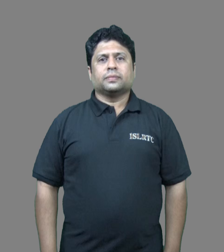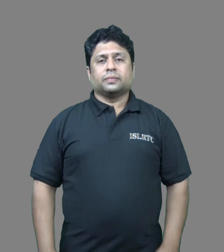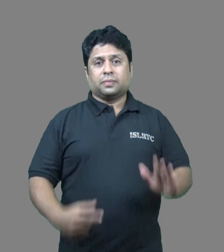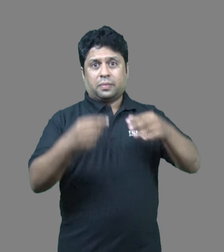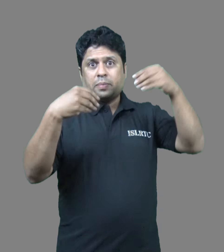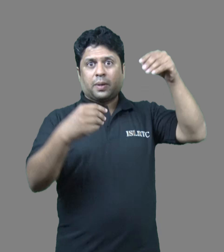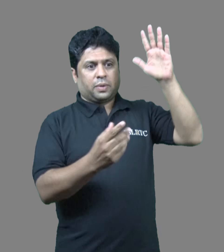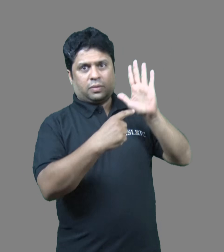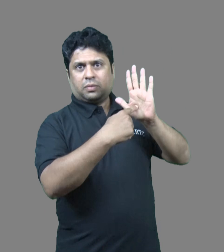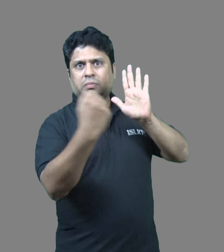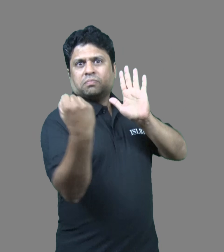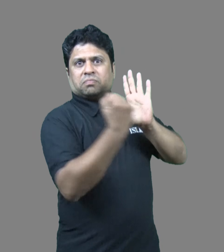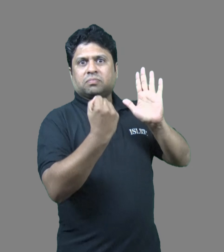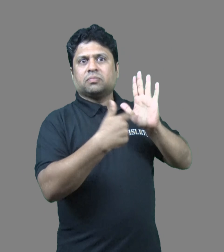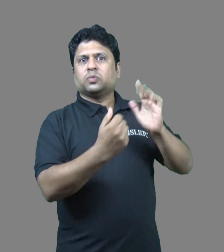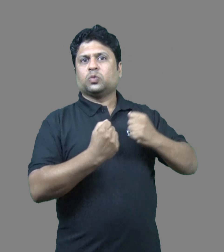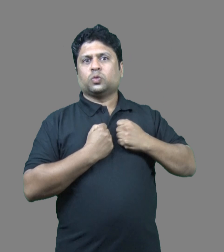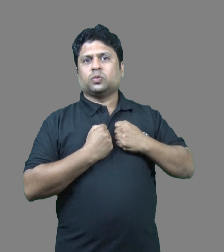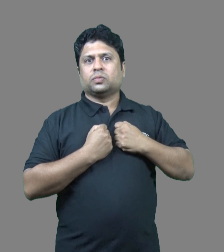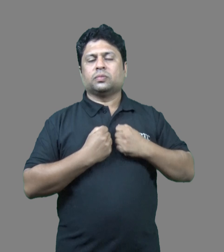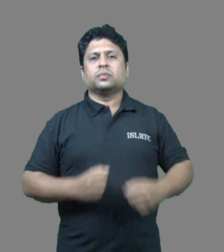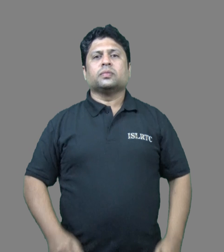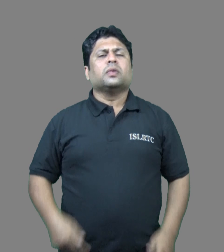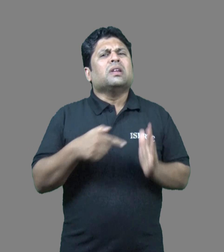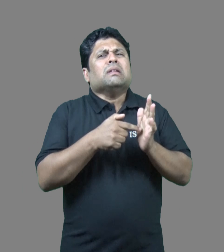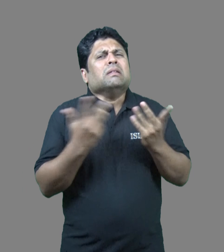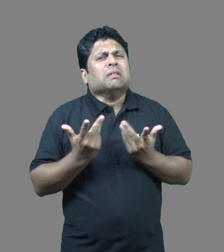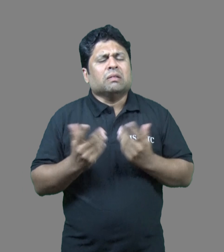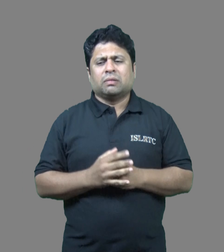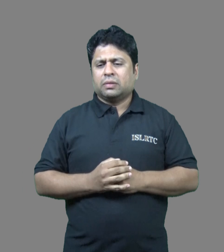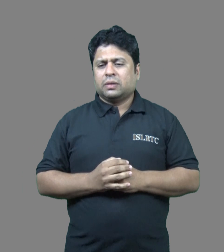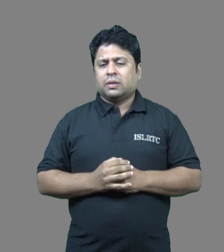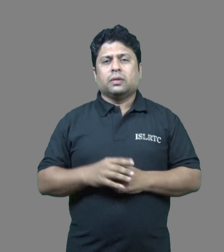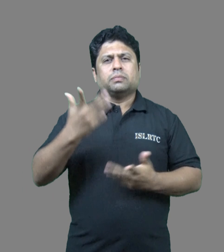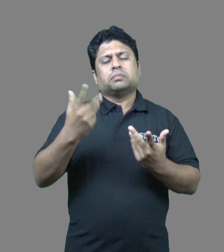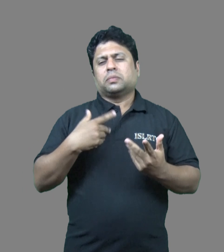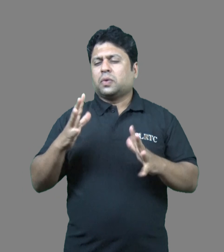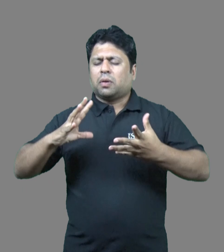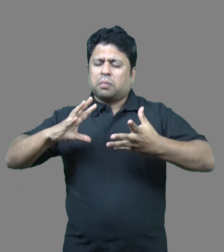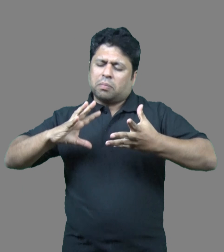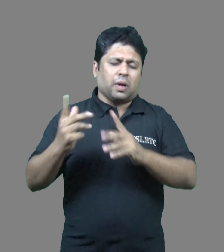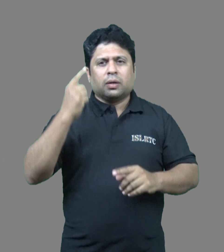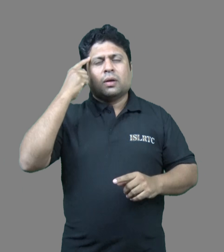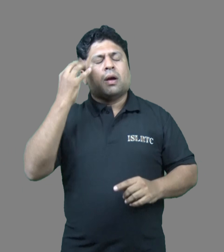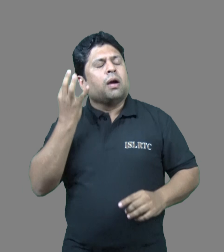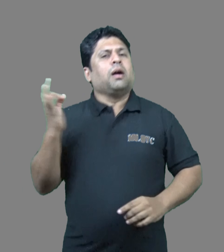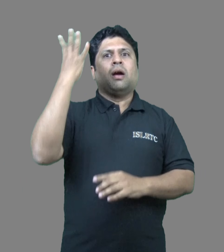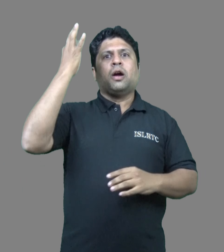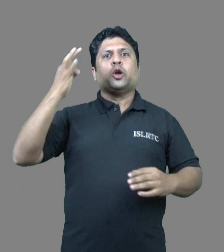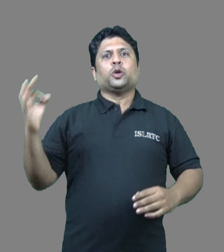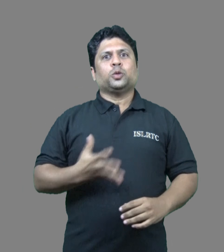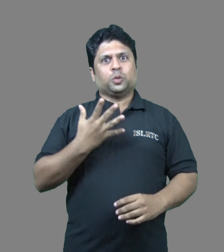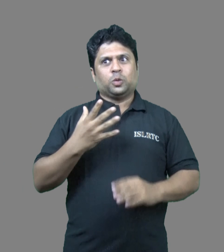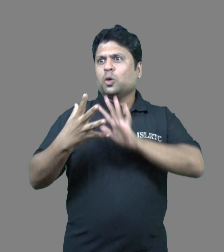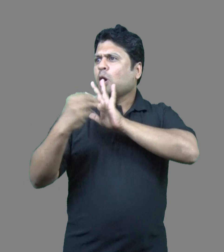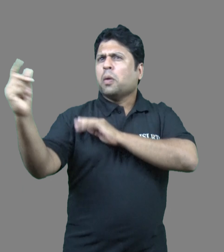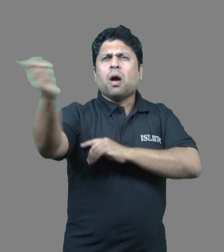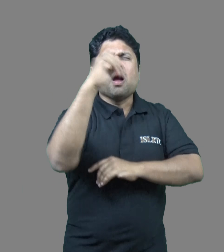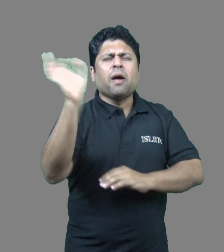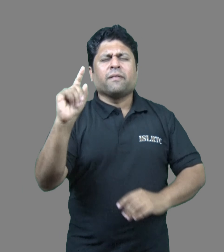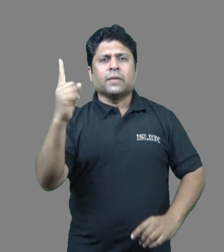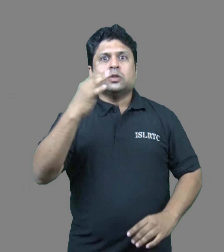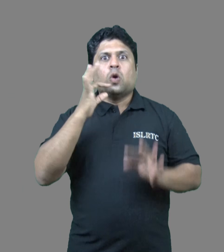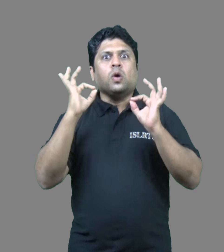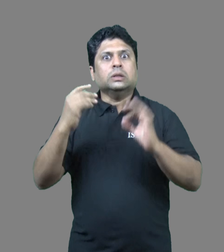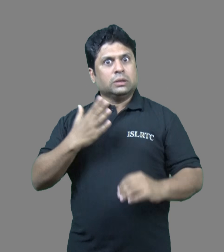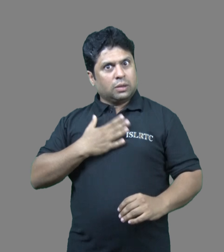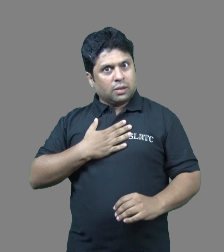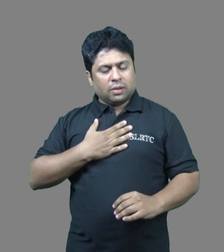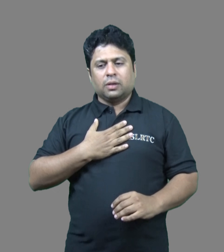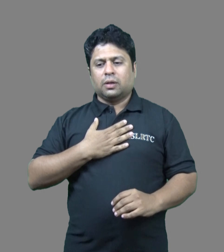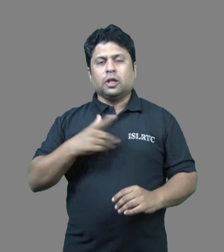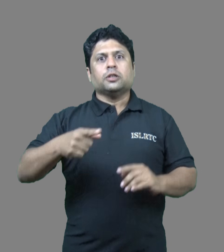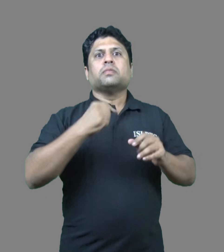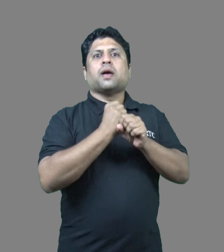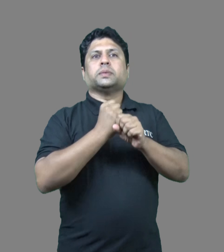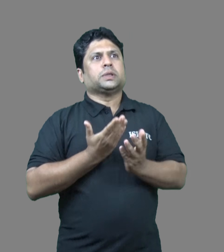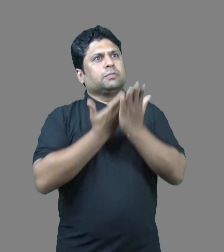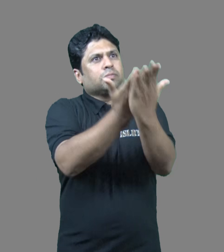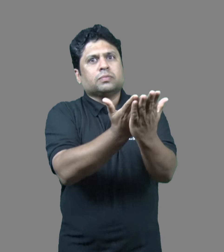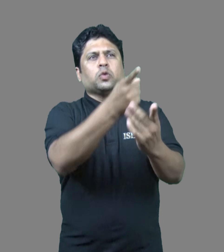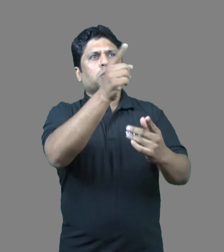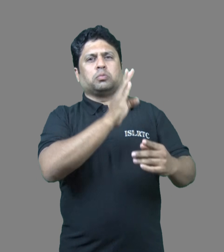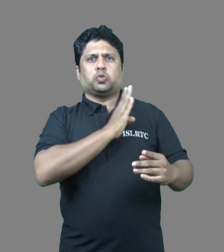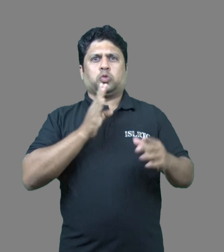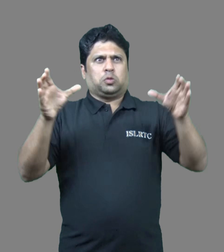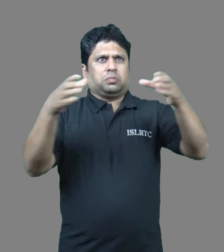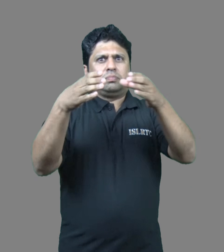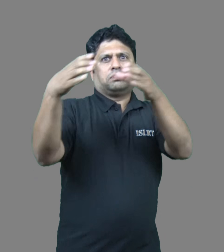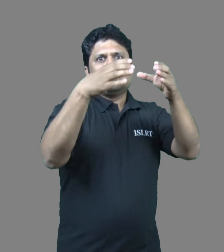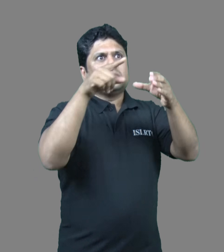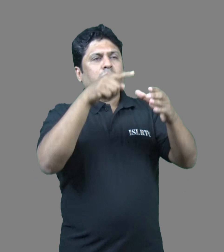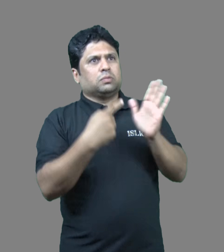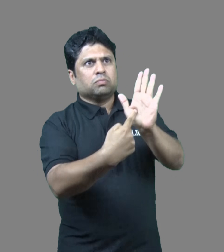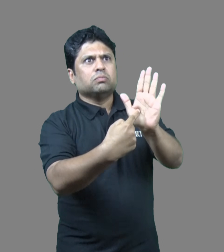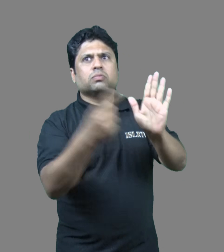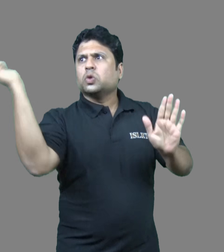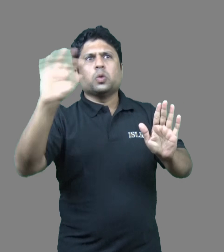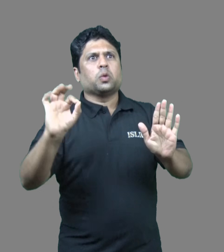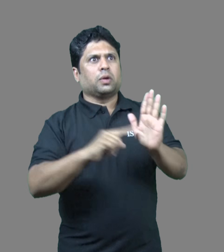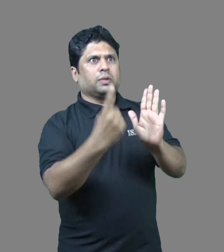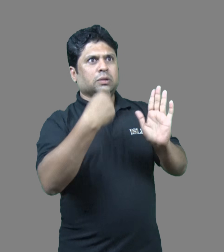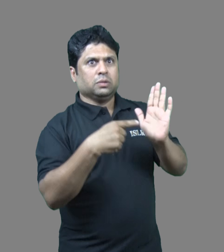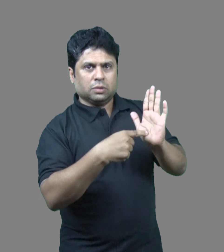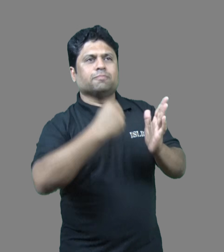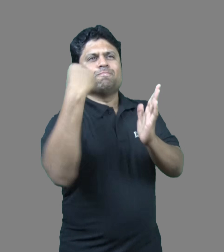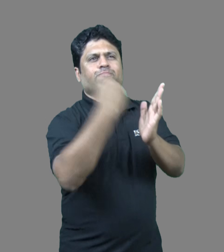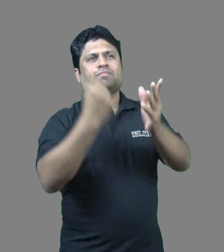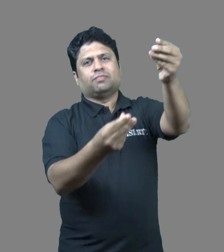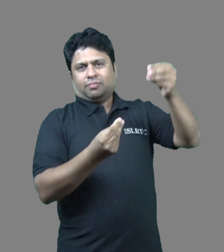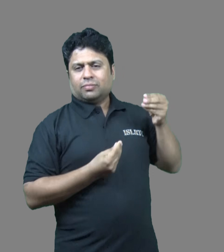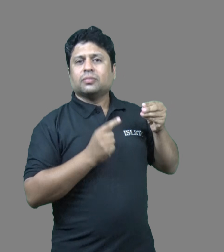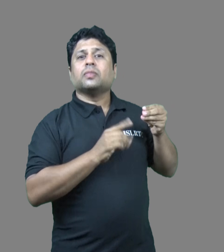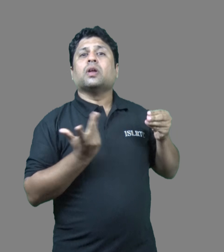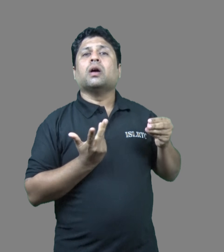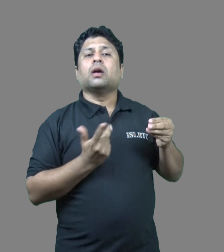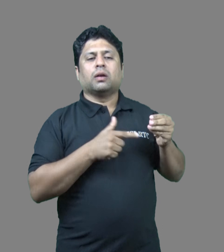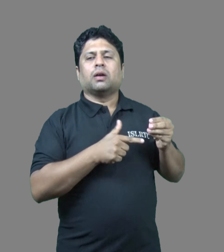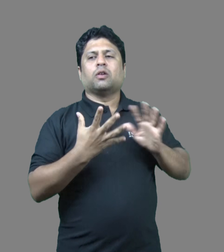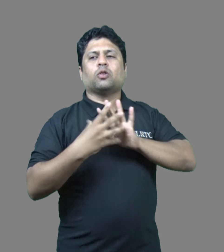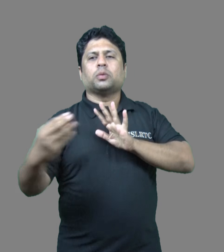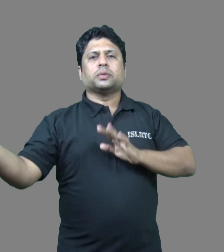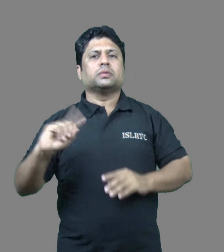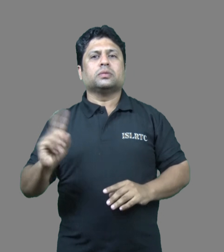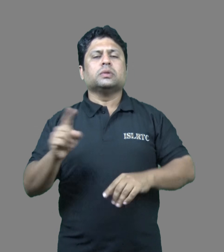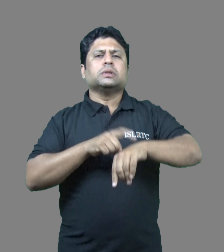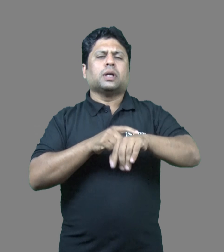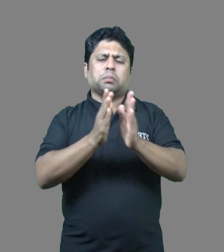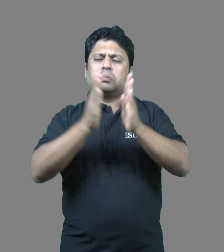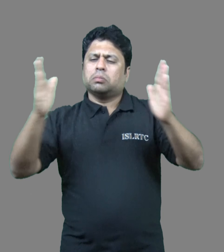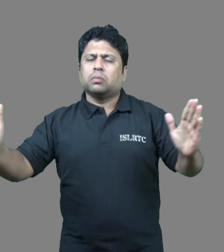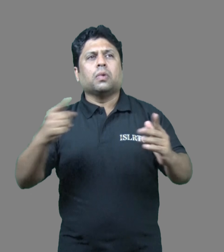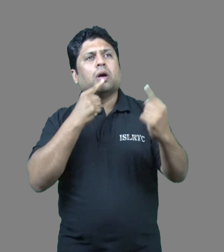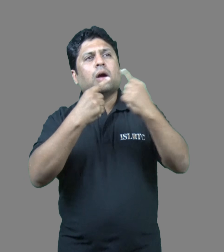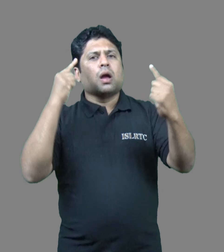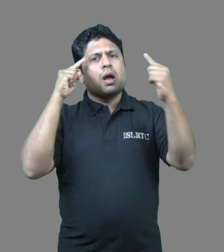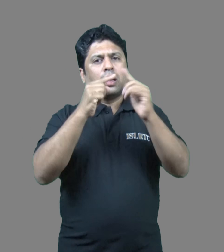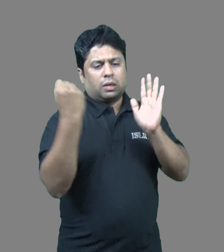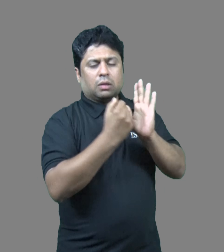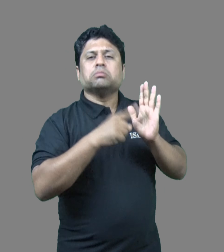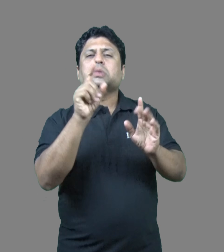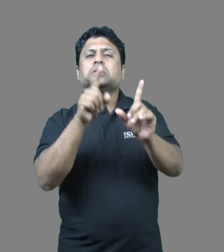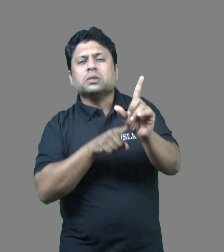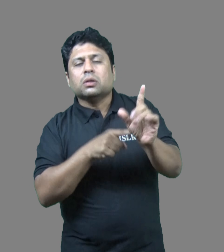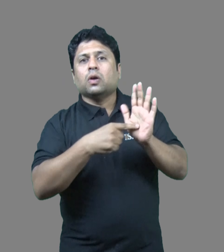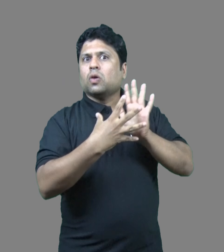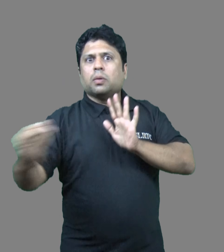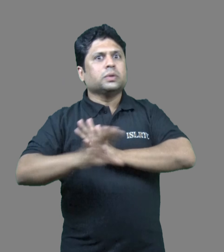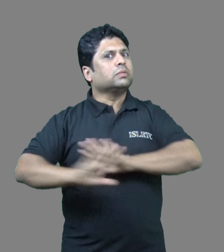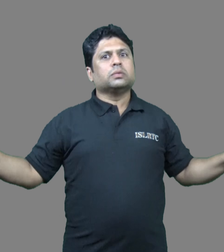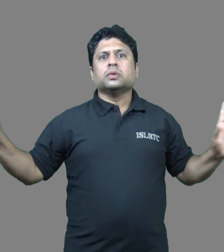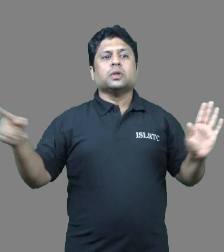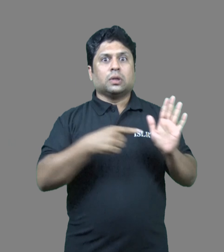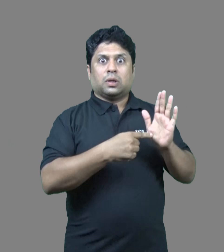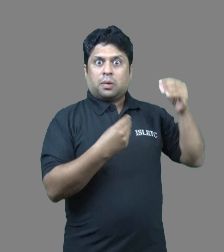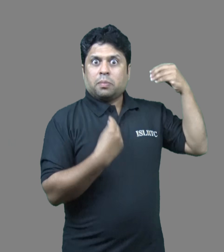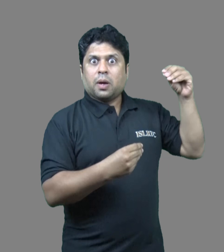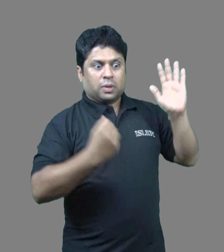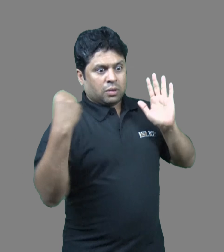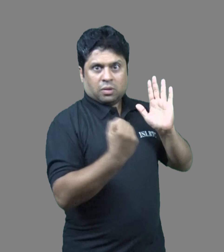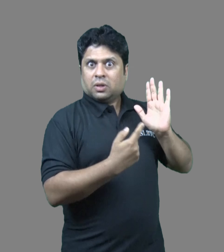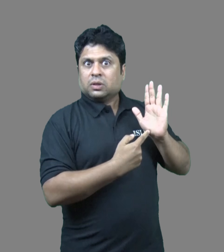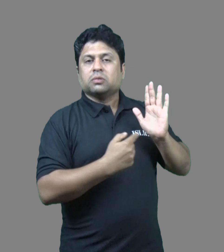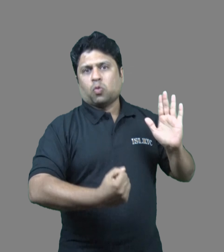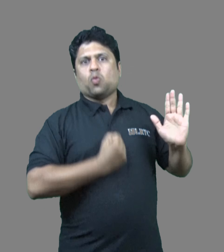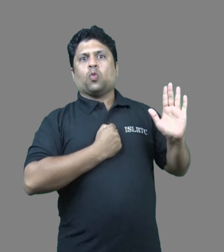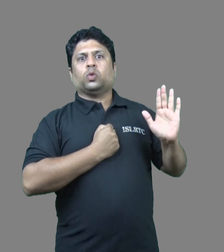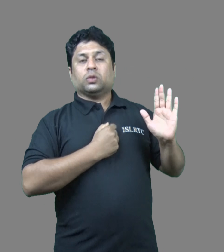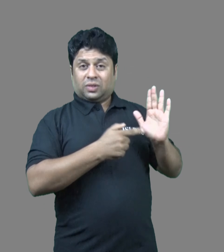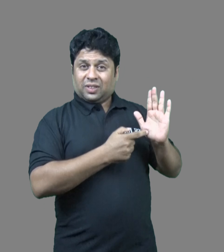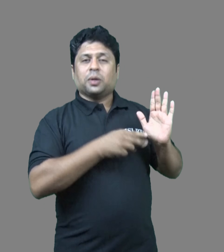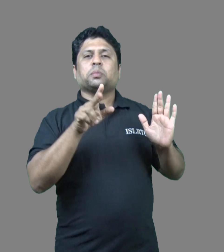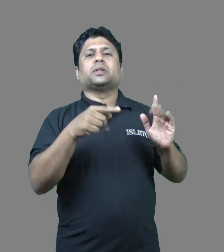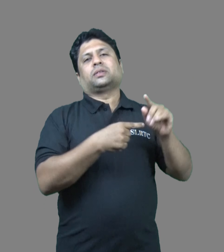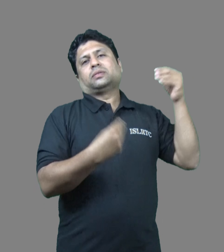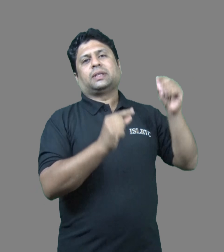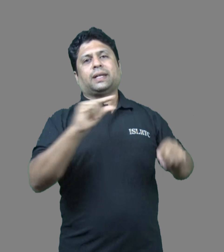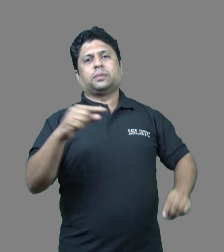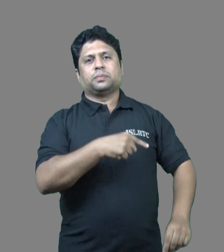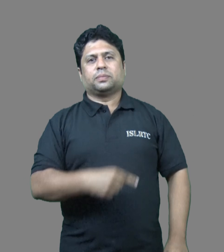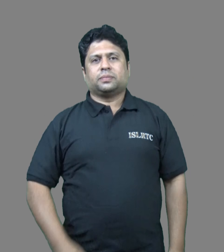Patent